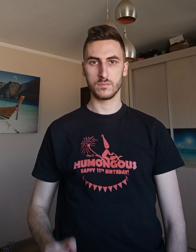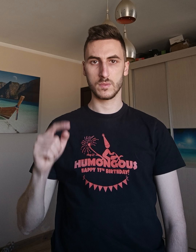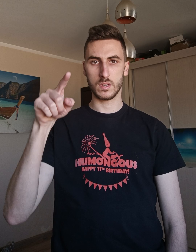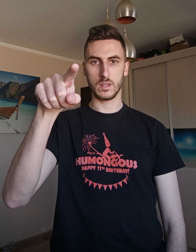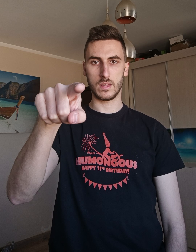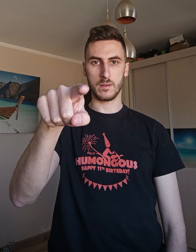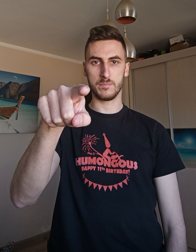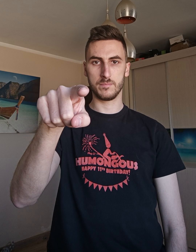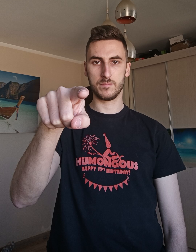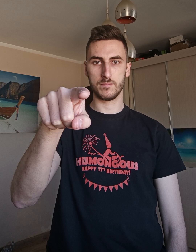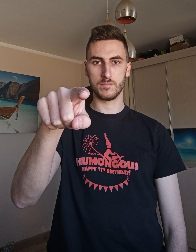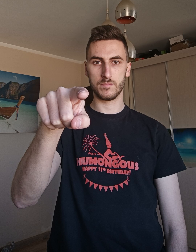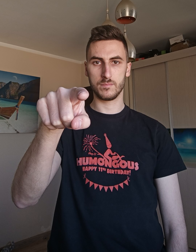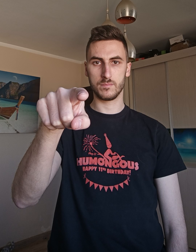אתה